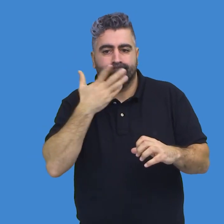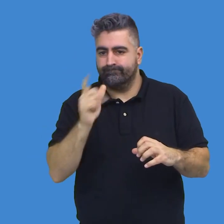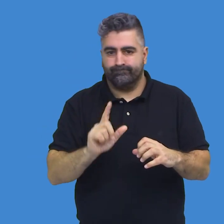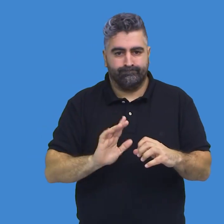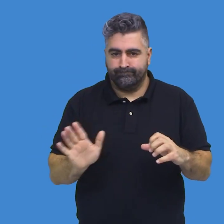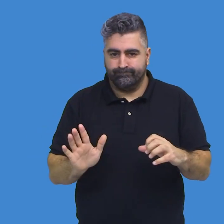no